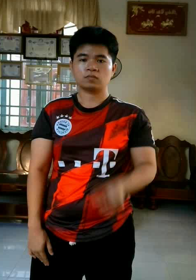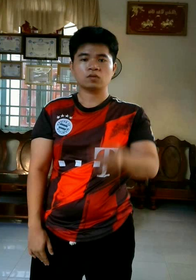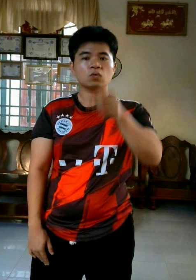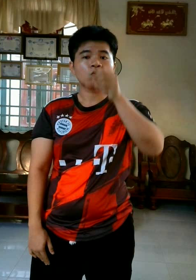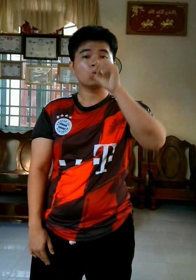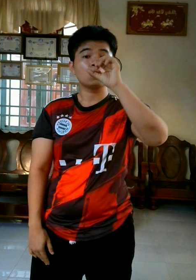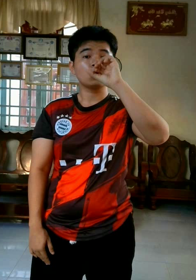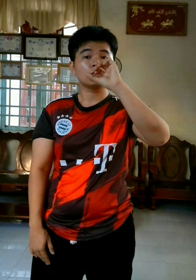uong nuoc